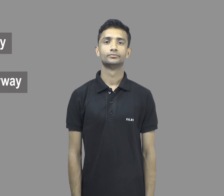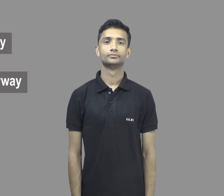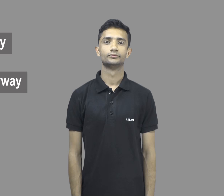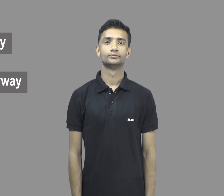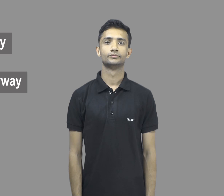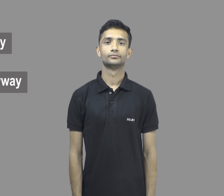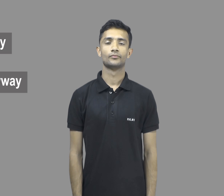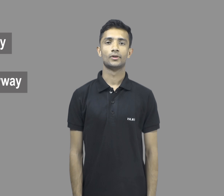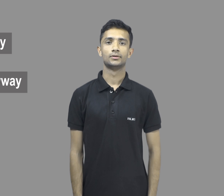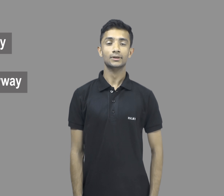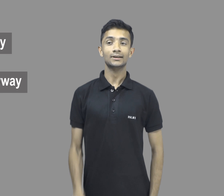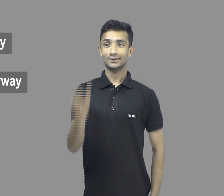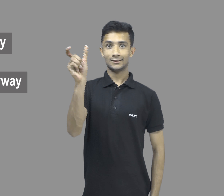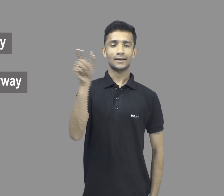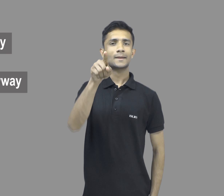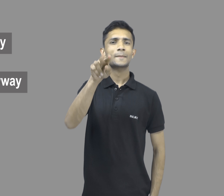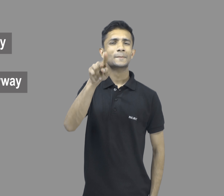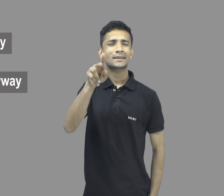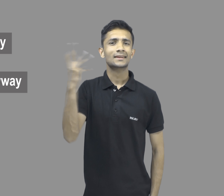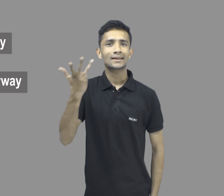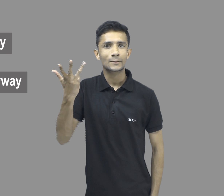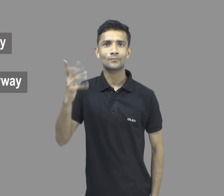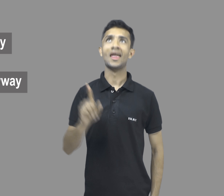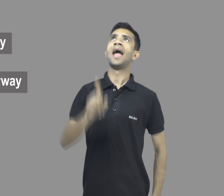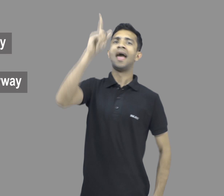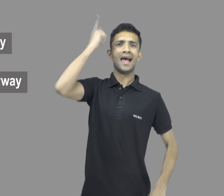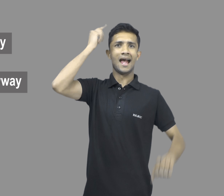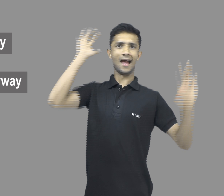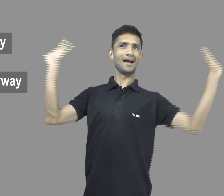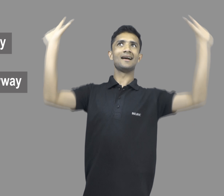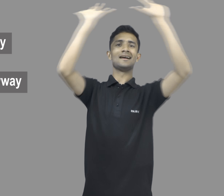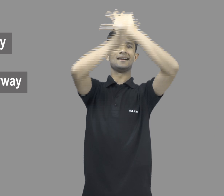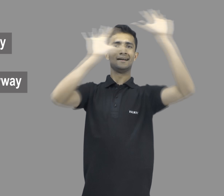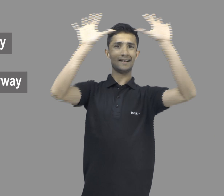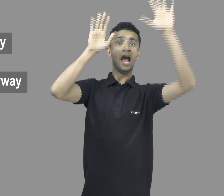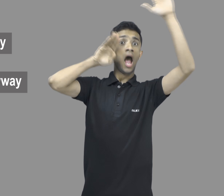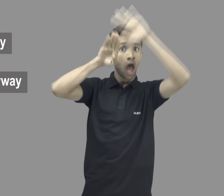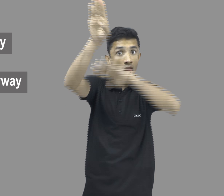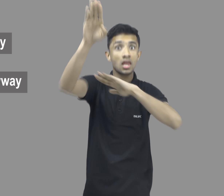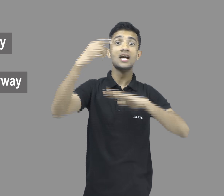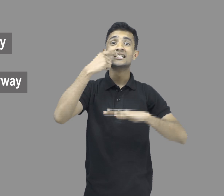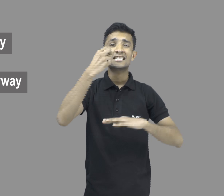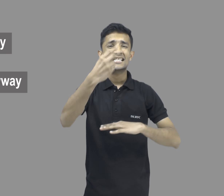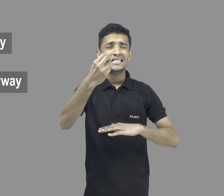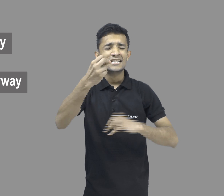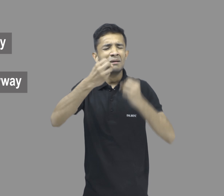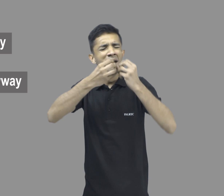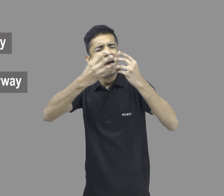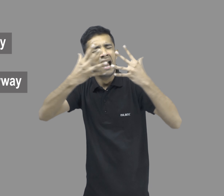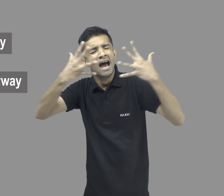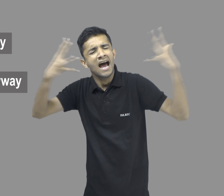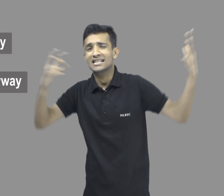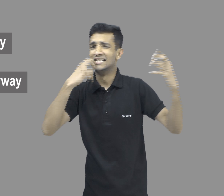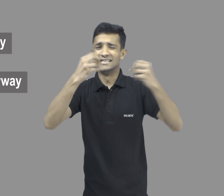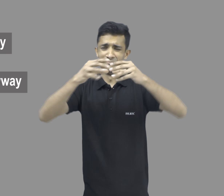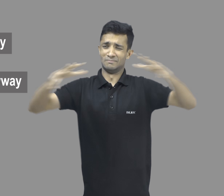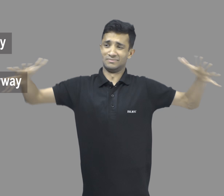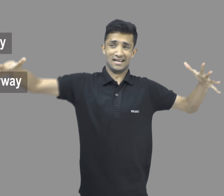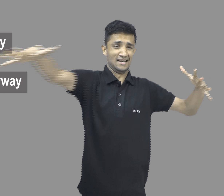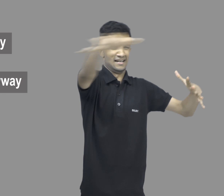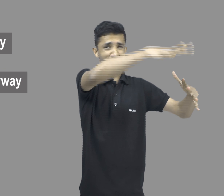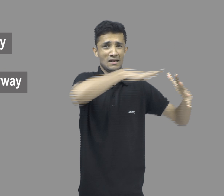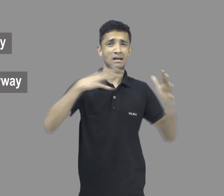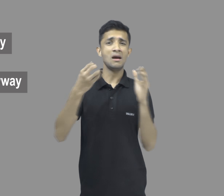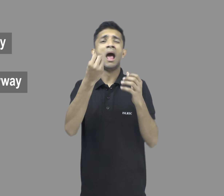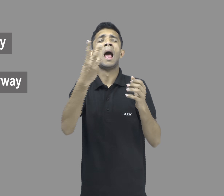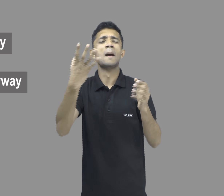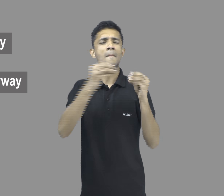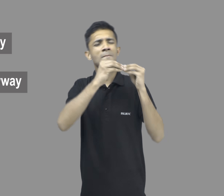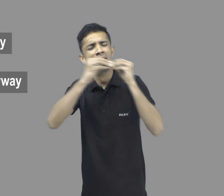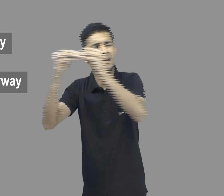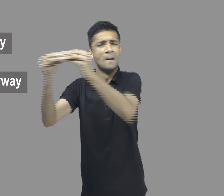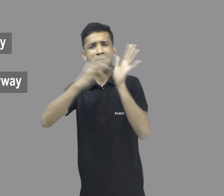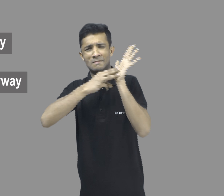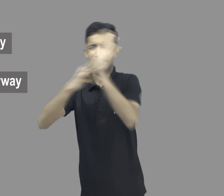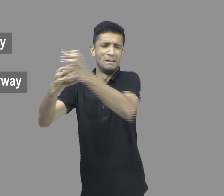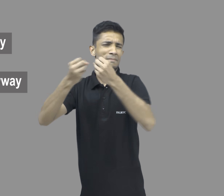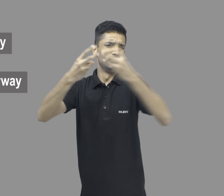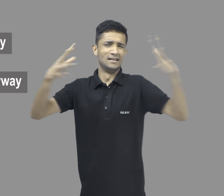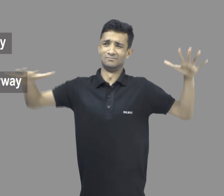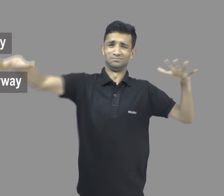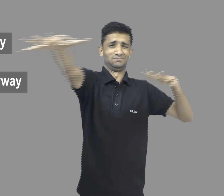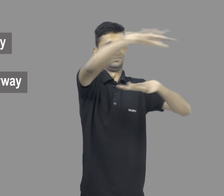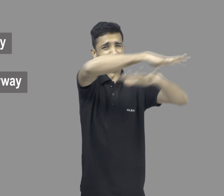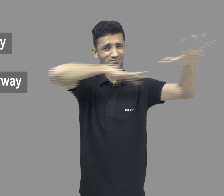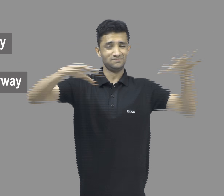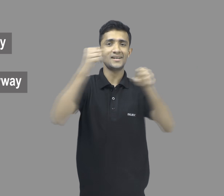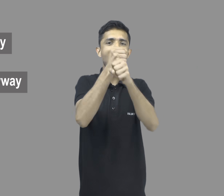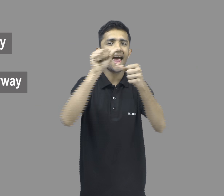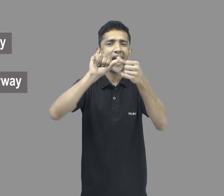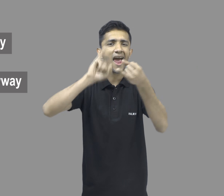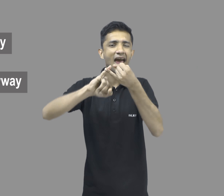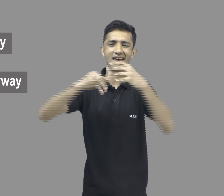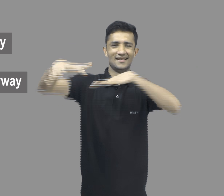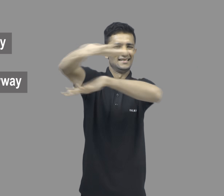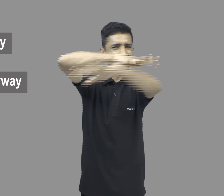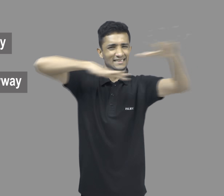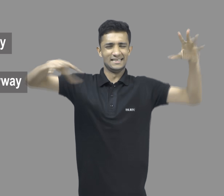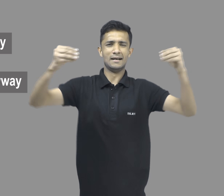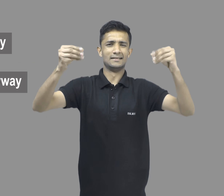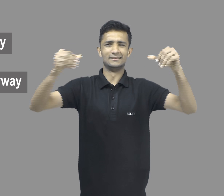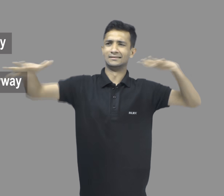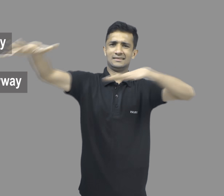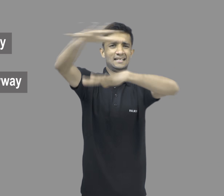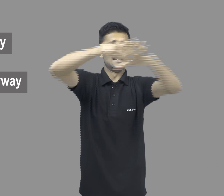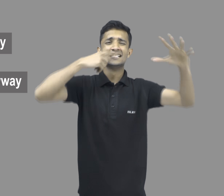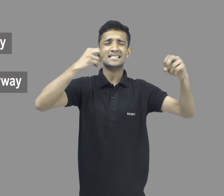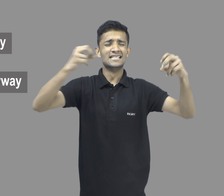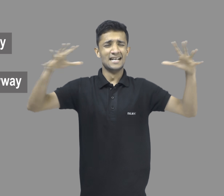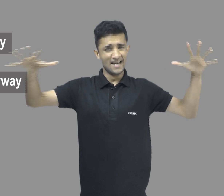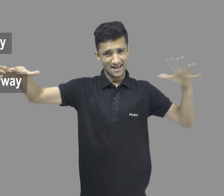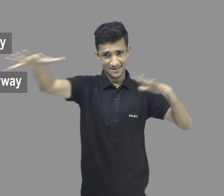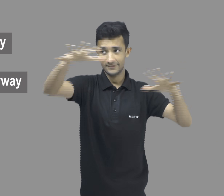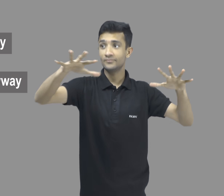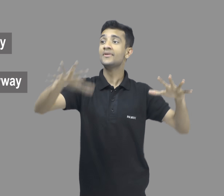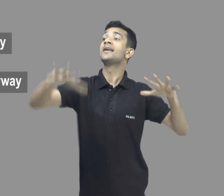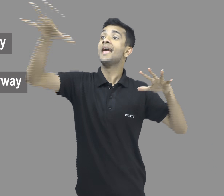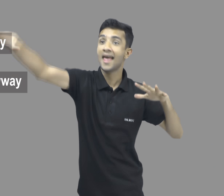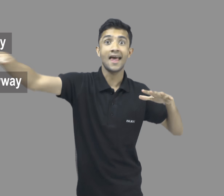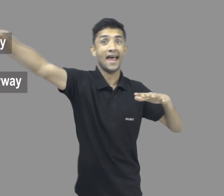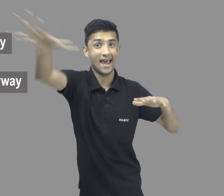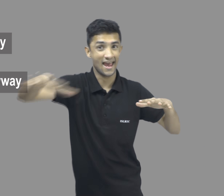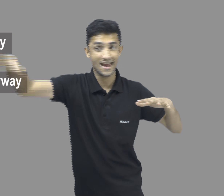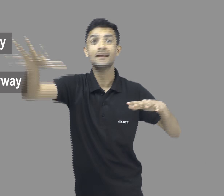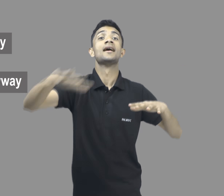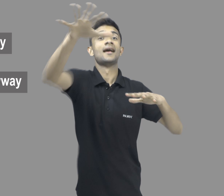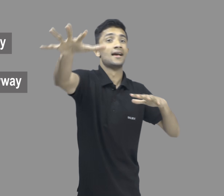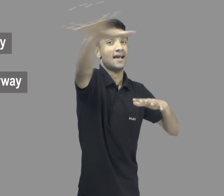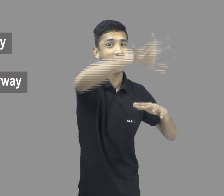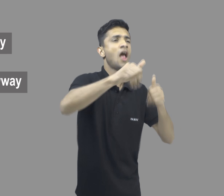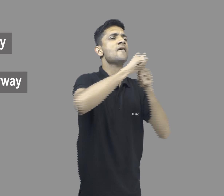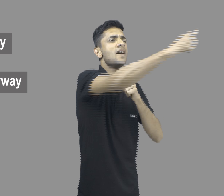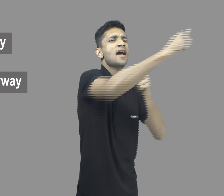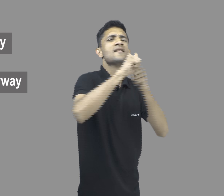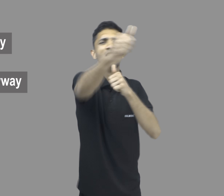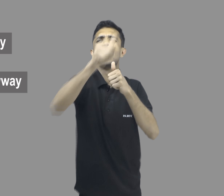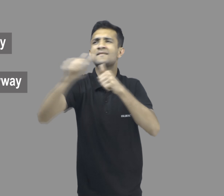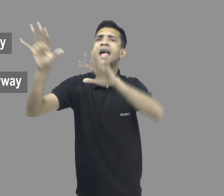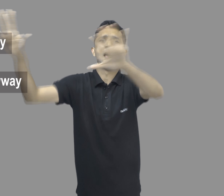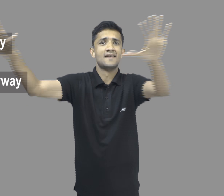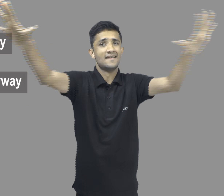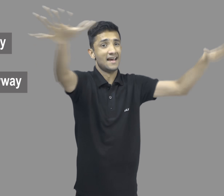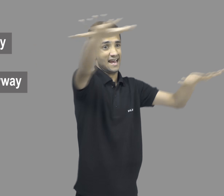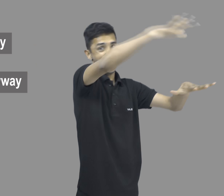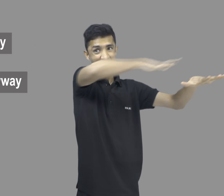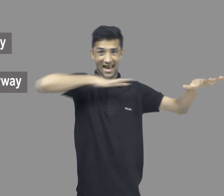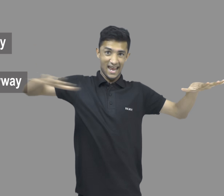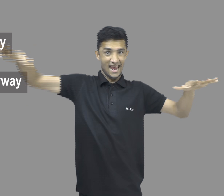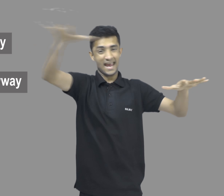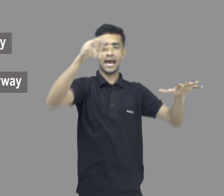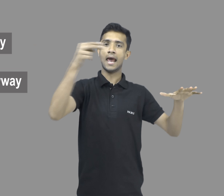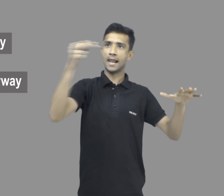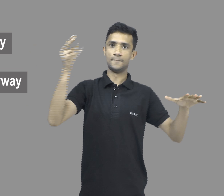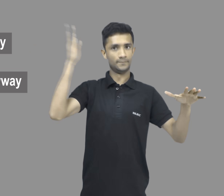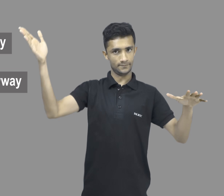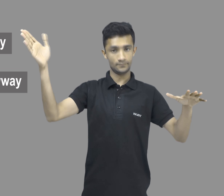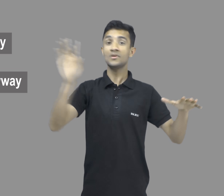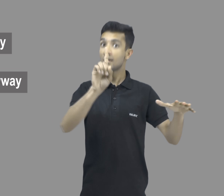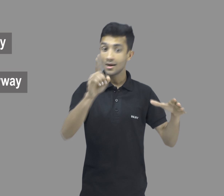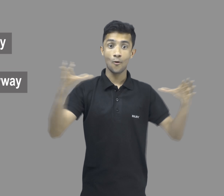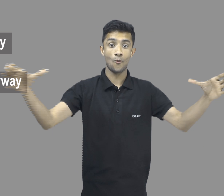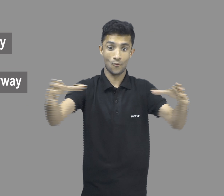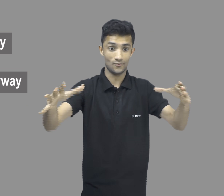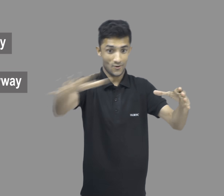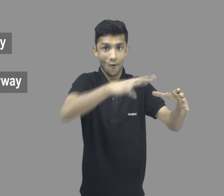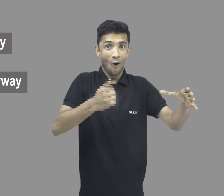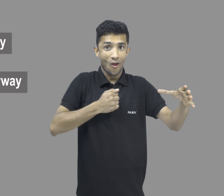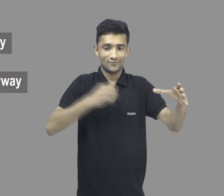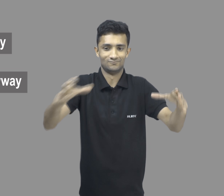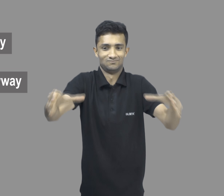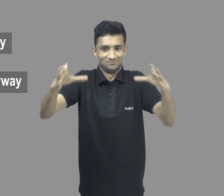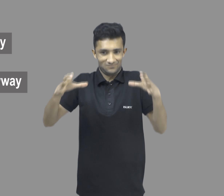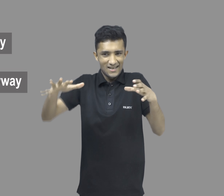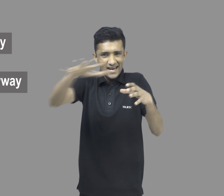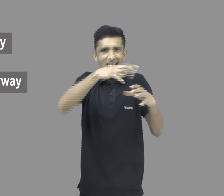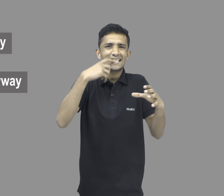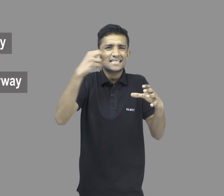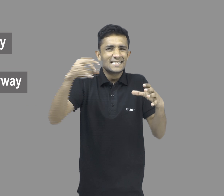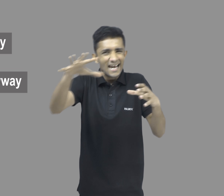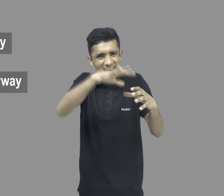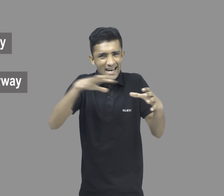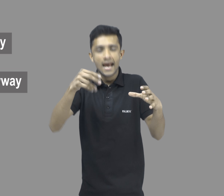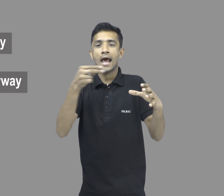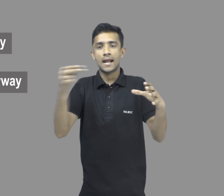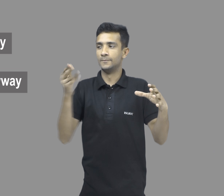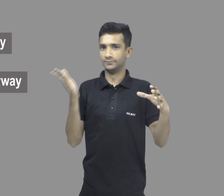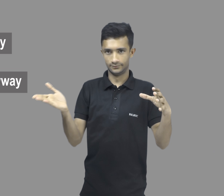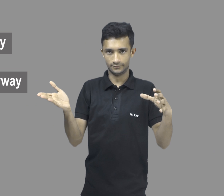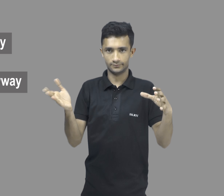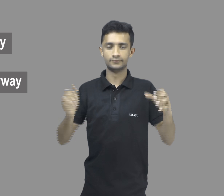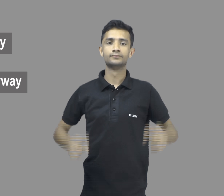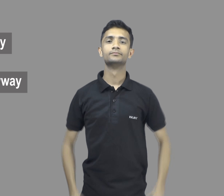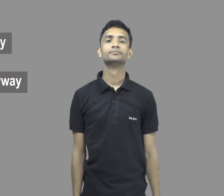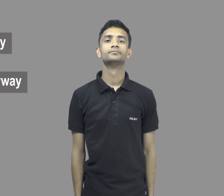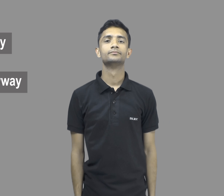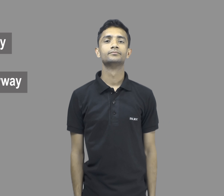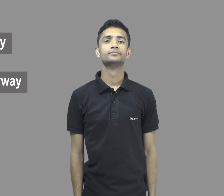Galaxy and Milkyway